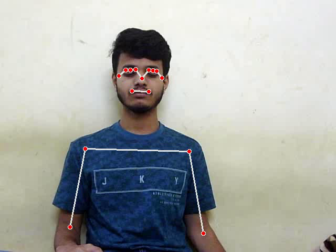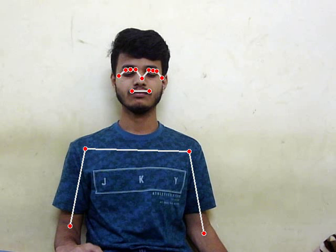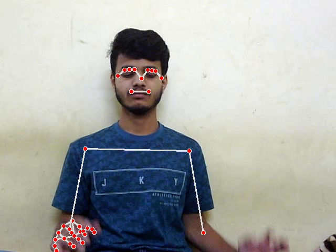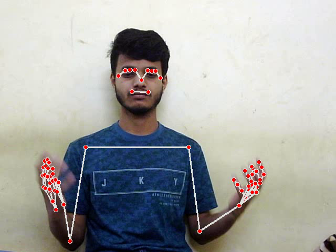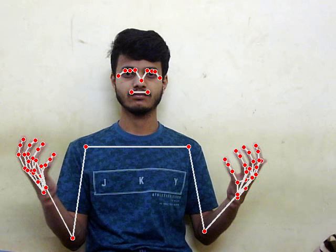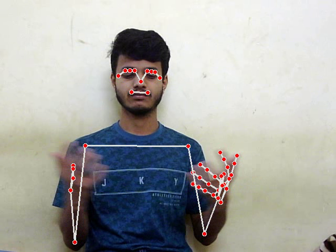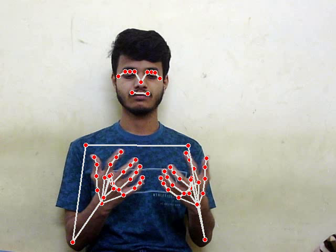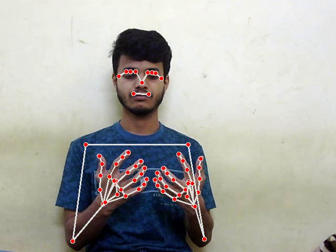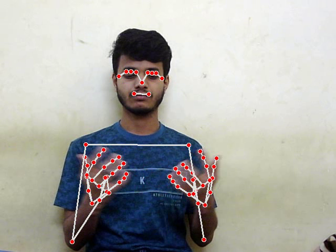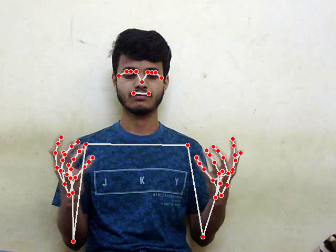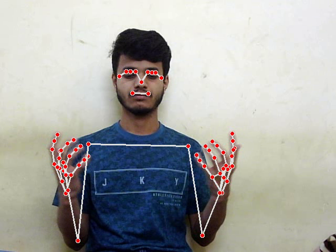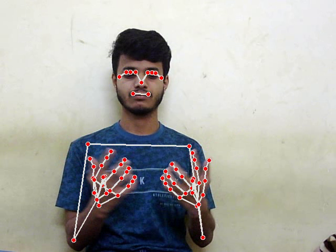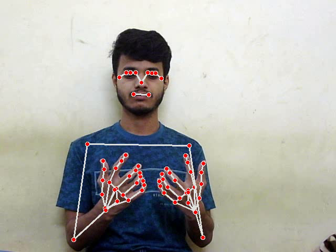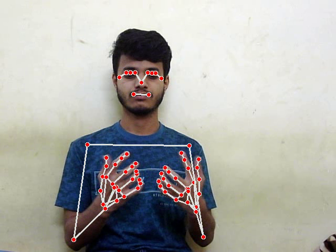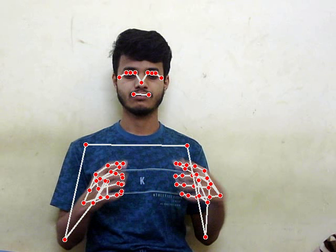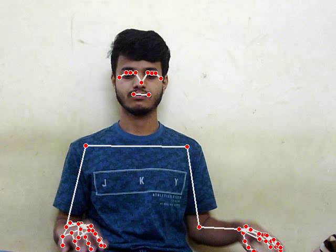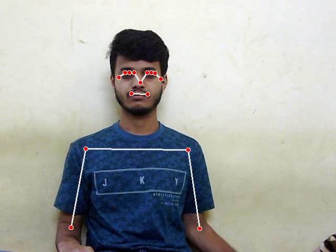what